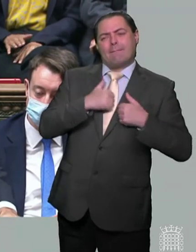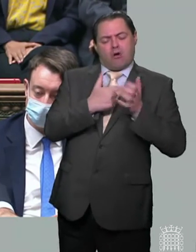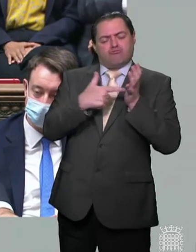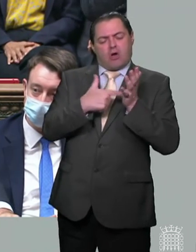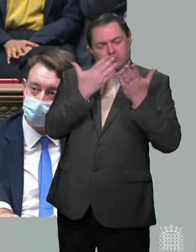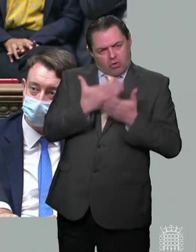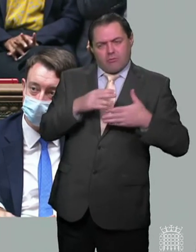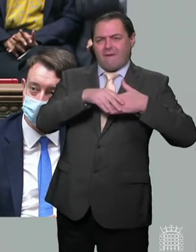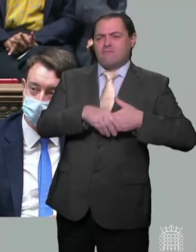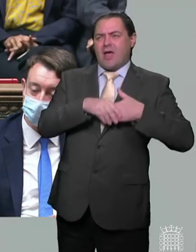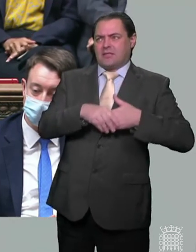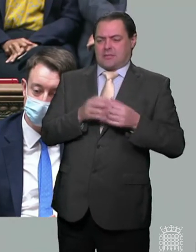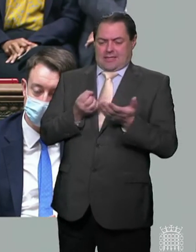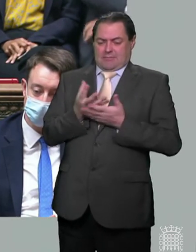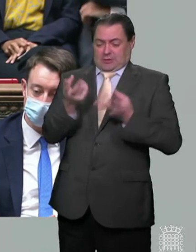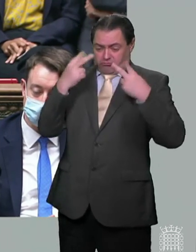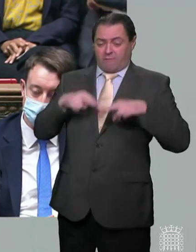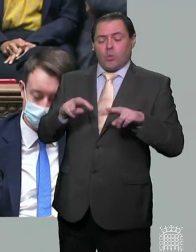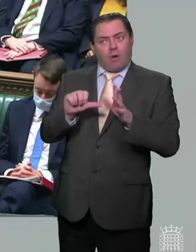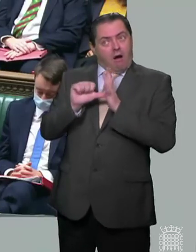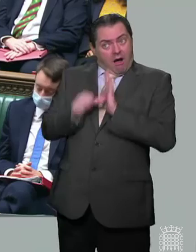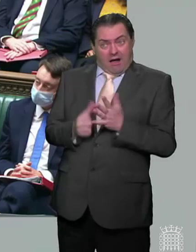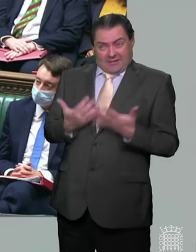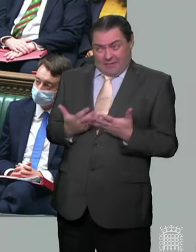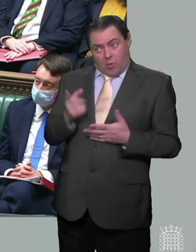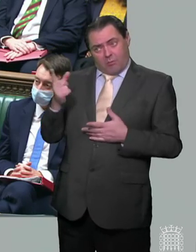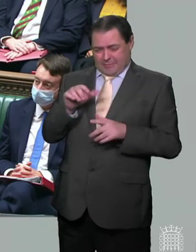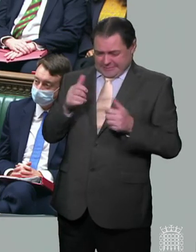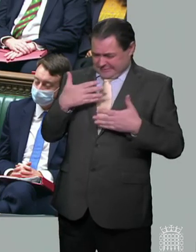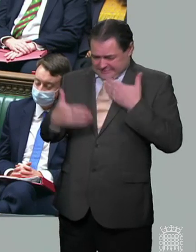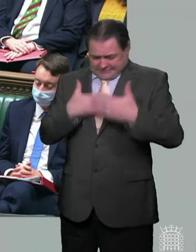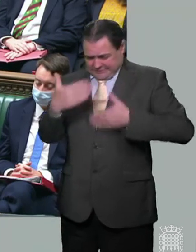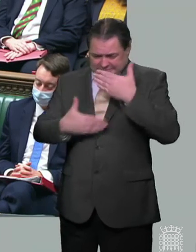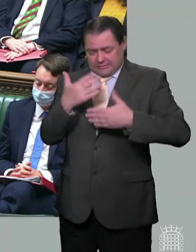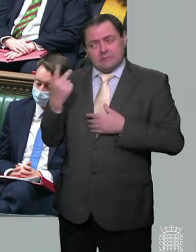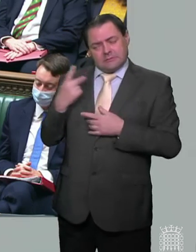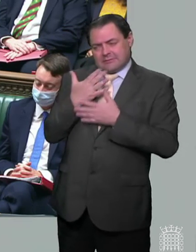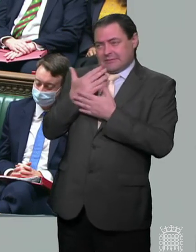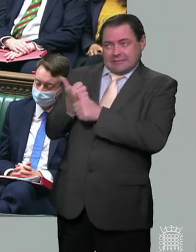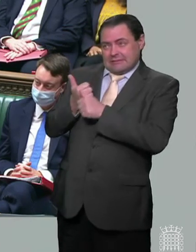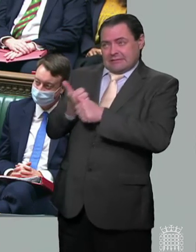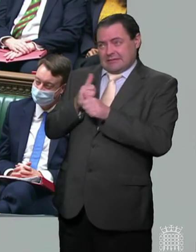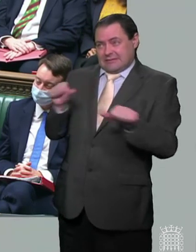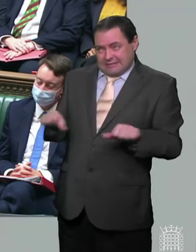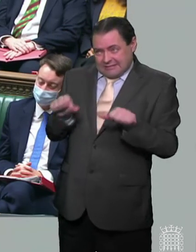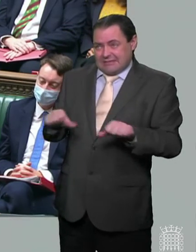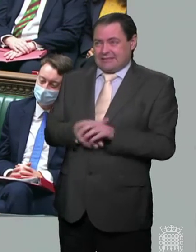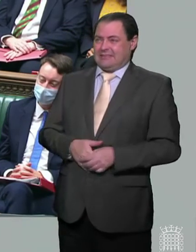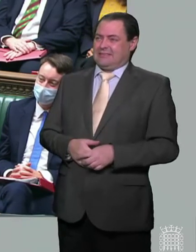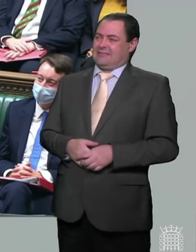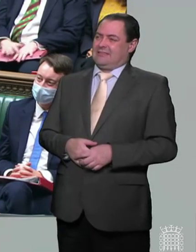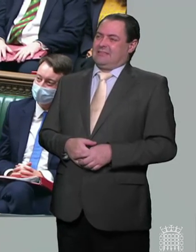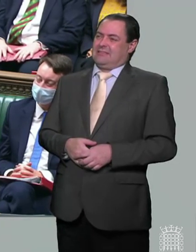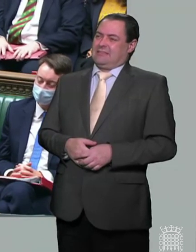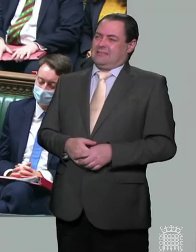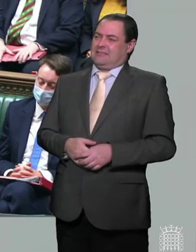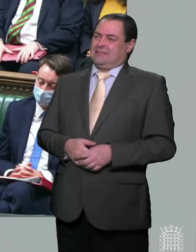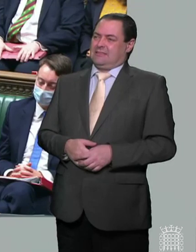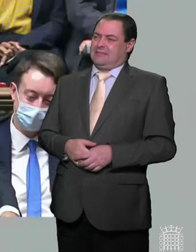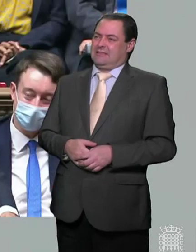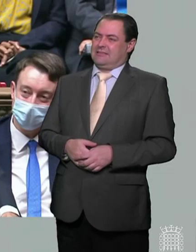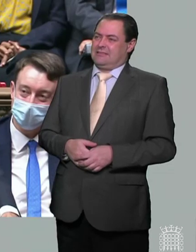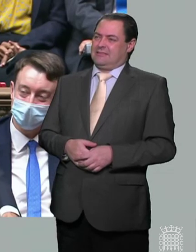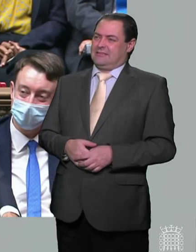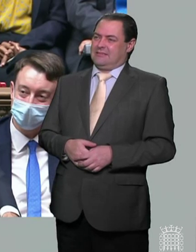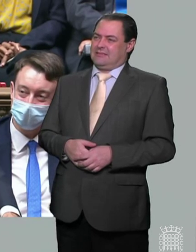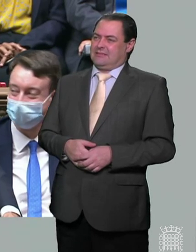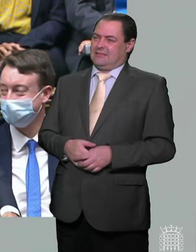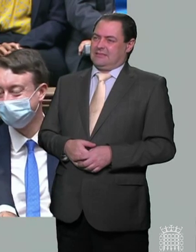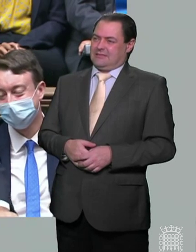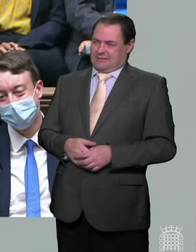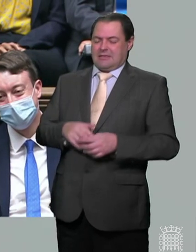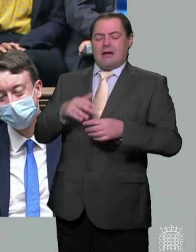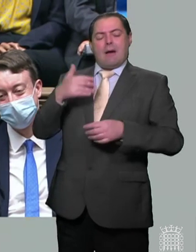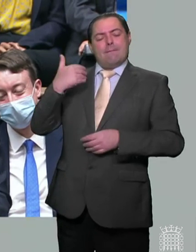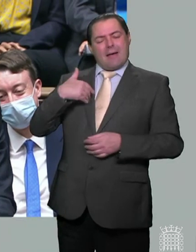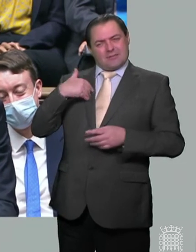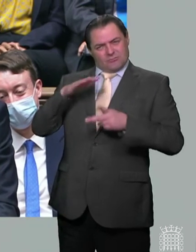Completing the spending review in such challenging circumstances was a tall order—and thankfully we had just the man for the job.